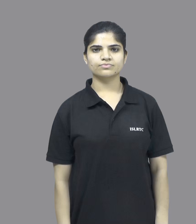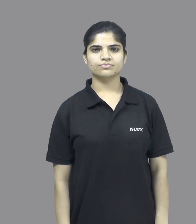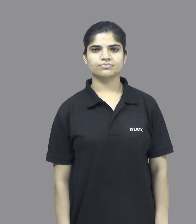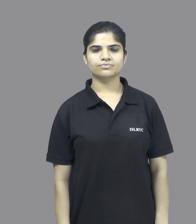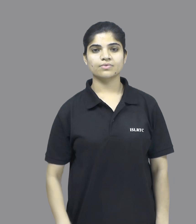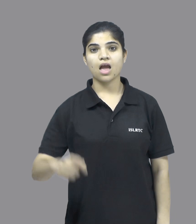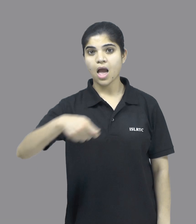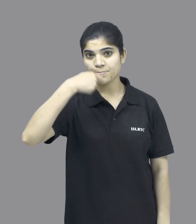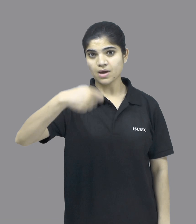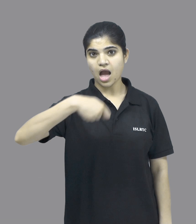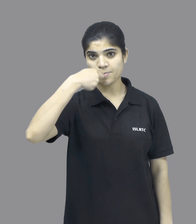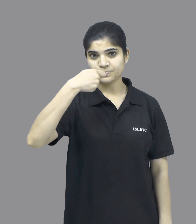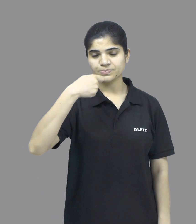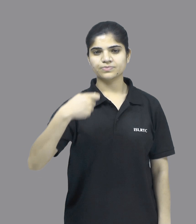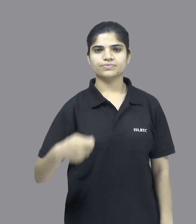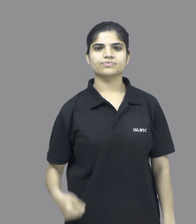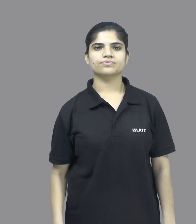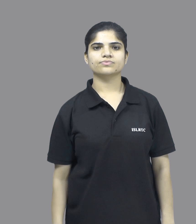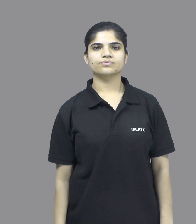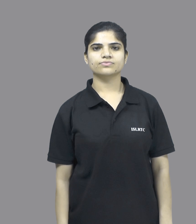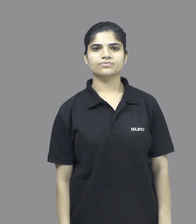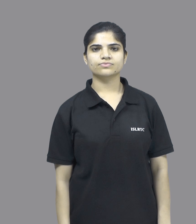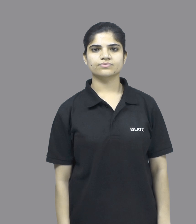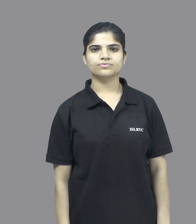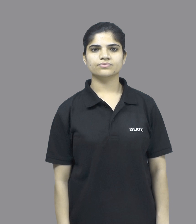Spoon